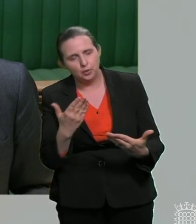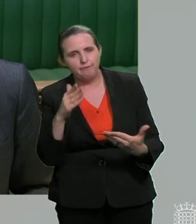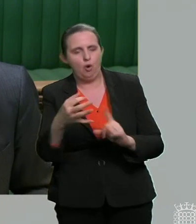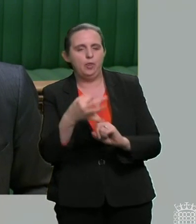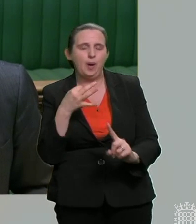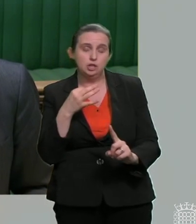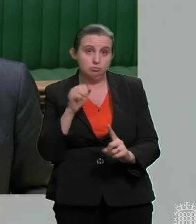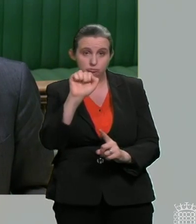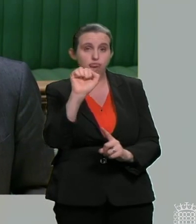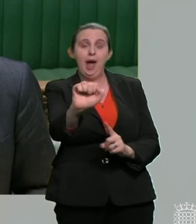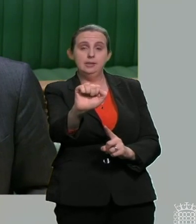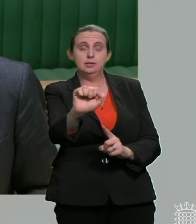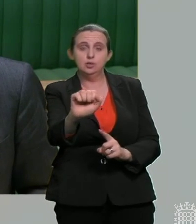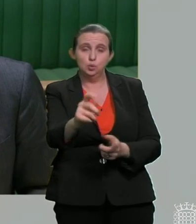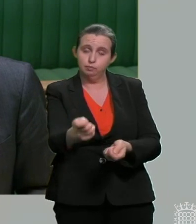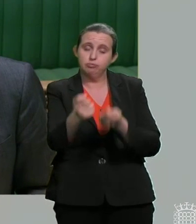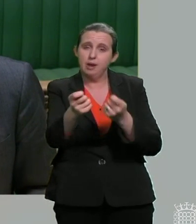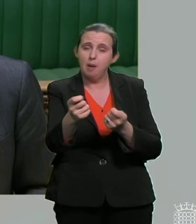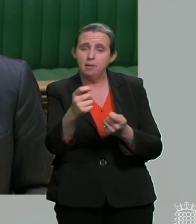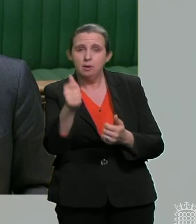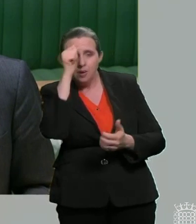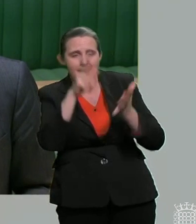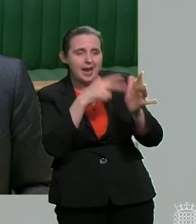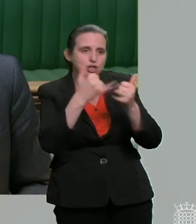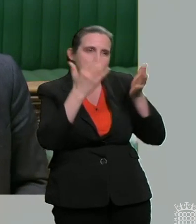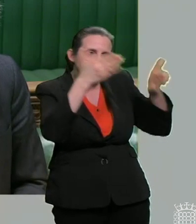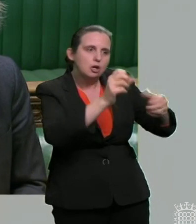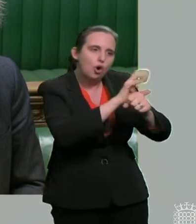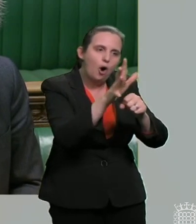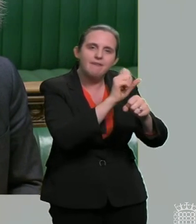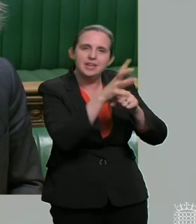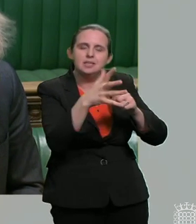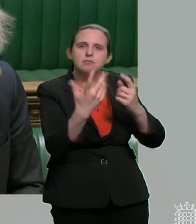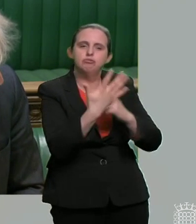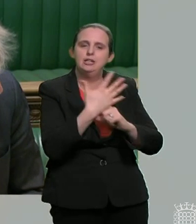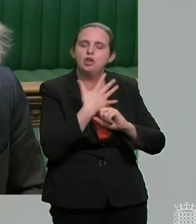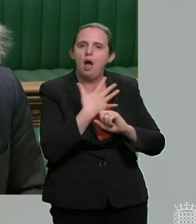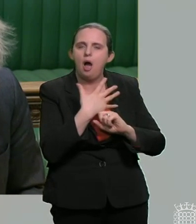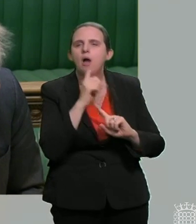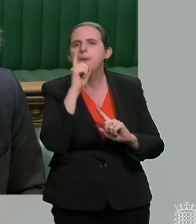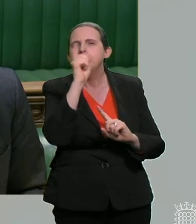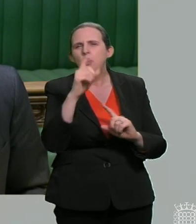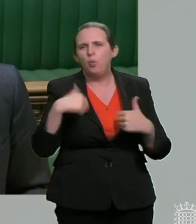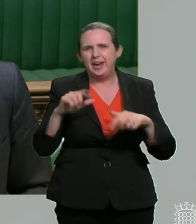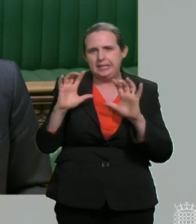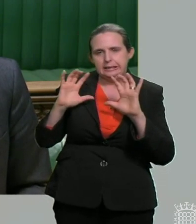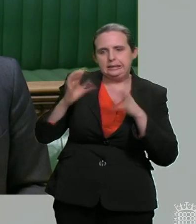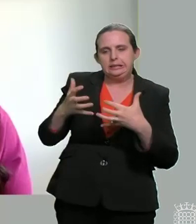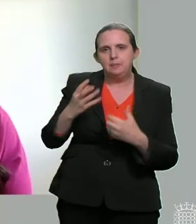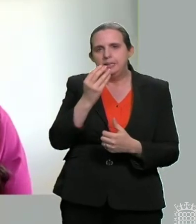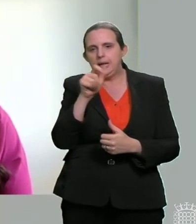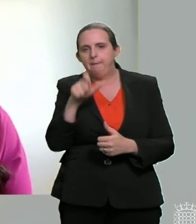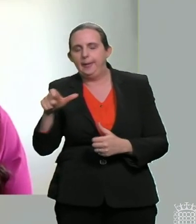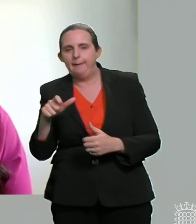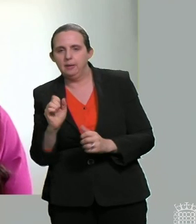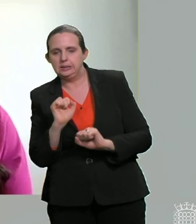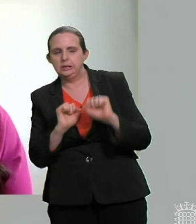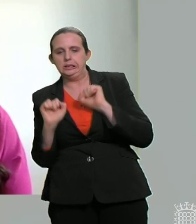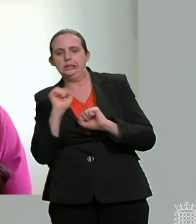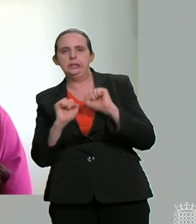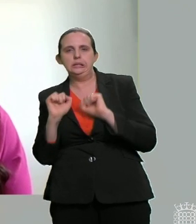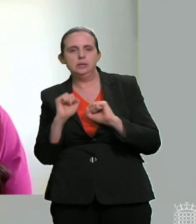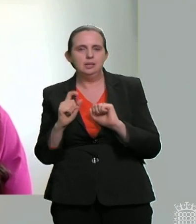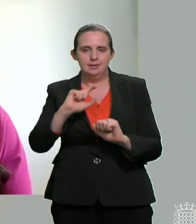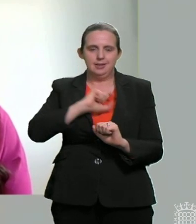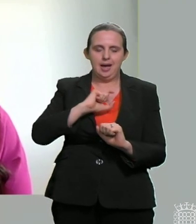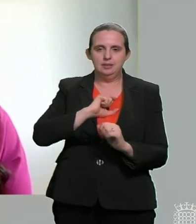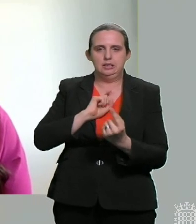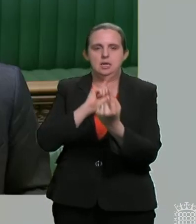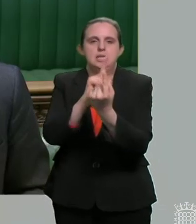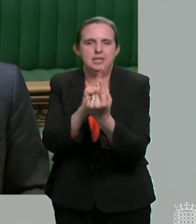Of course there are pressures from covid, but we are also worried that some people may not be coming forward for the cancer treatments that they need.